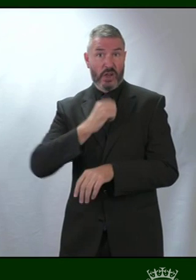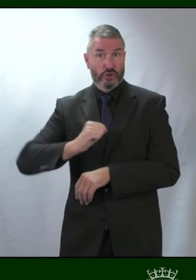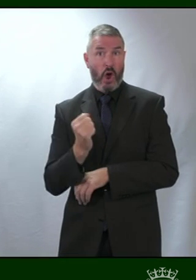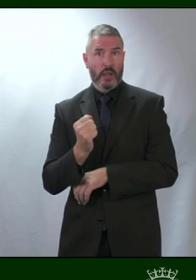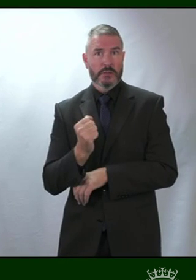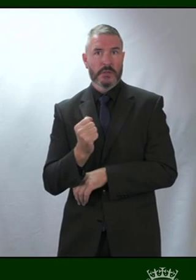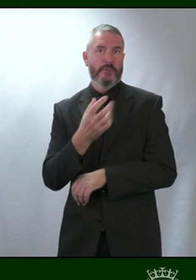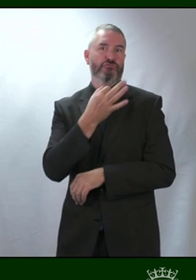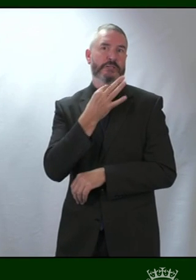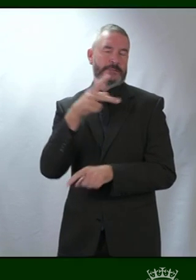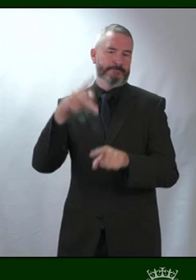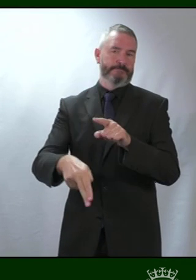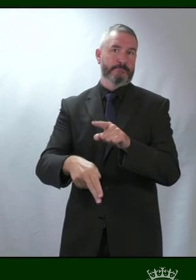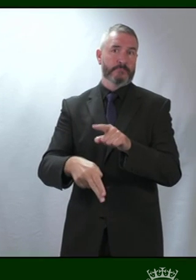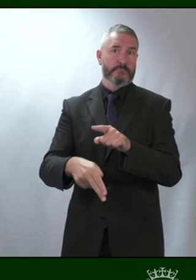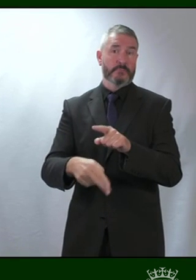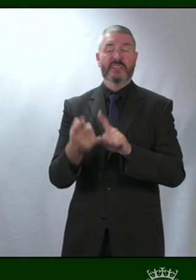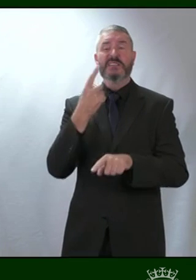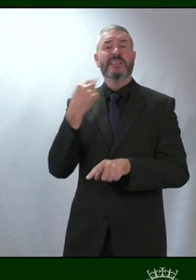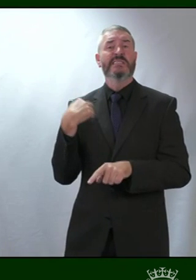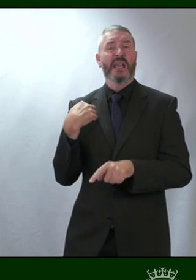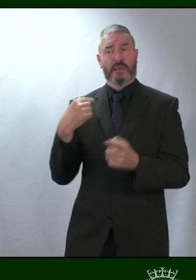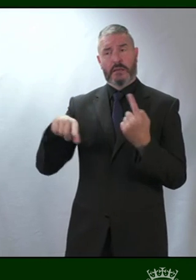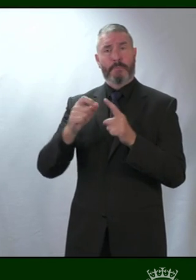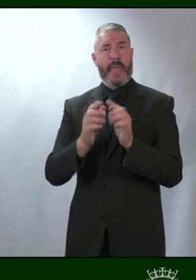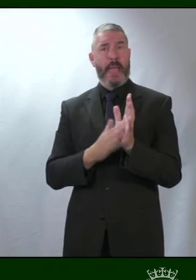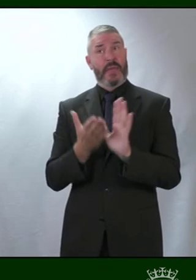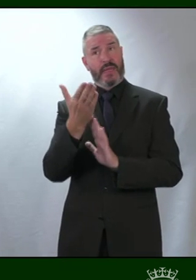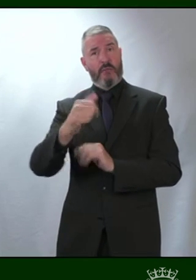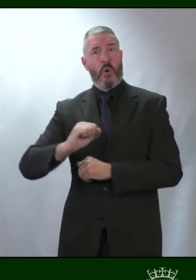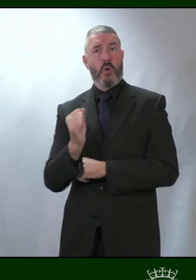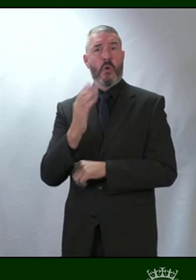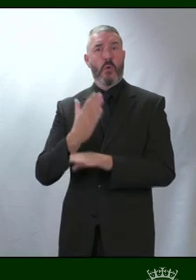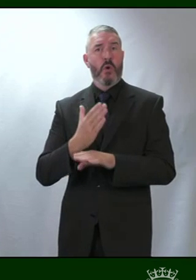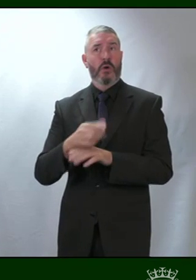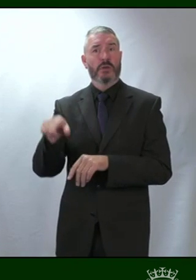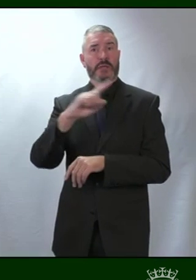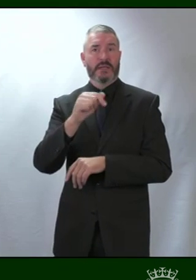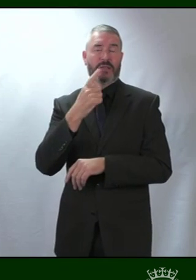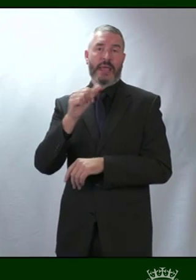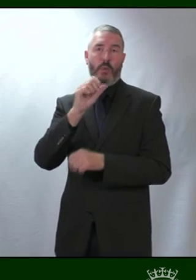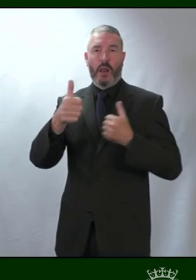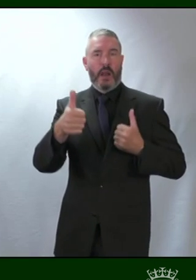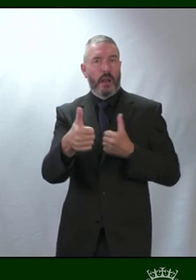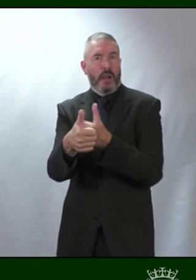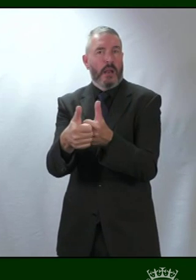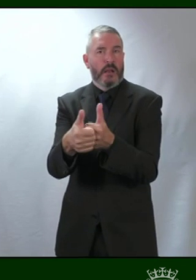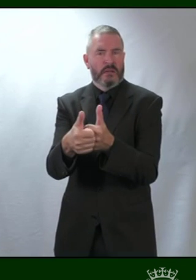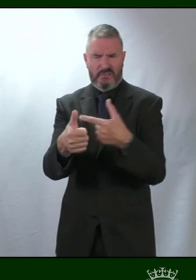Yesterday, the only reassurance the Prime Minister gave those Scottish workers was saying that he would throw his arms around them.